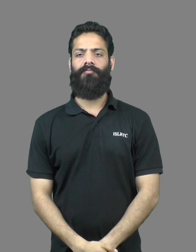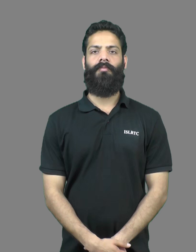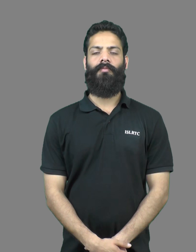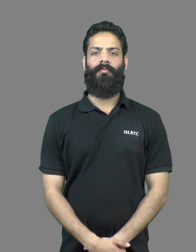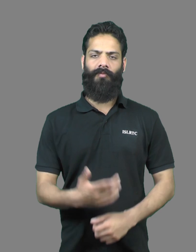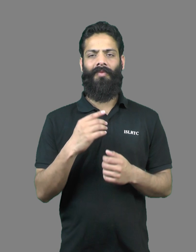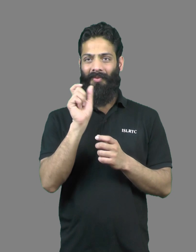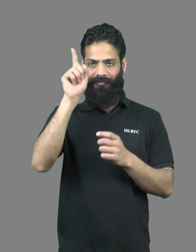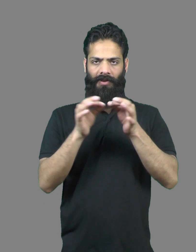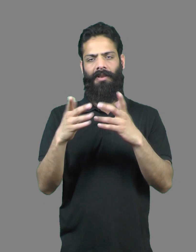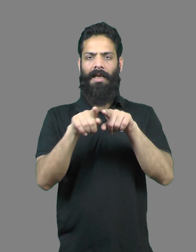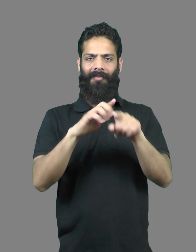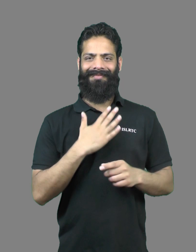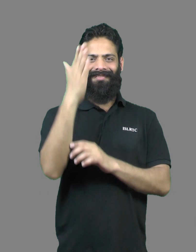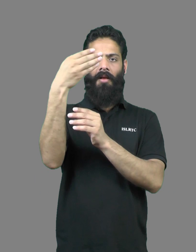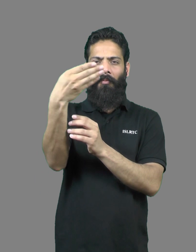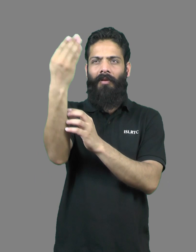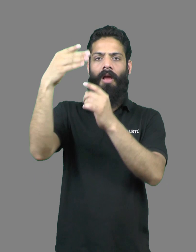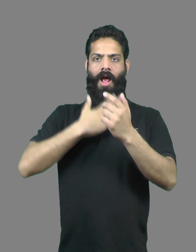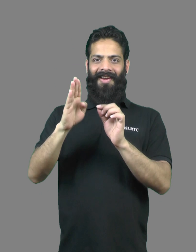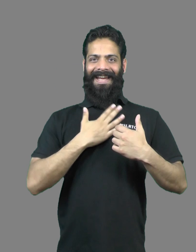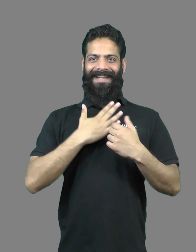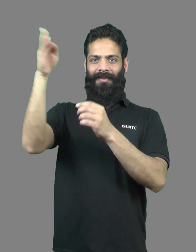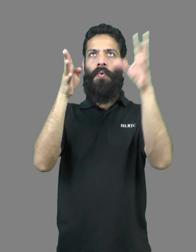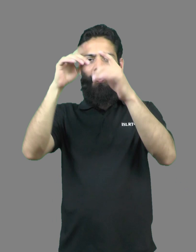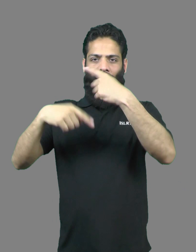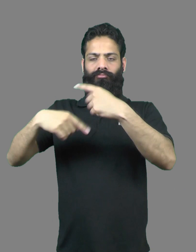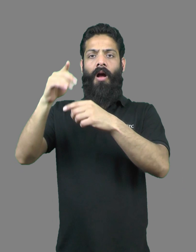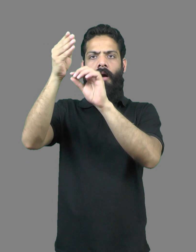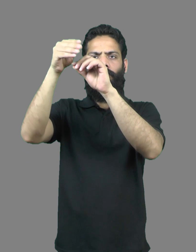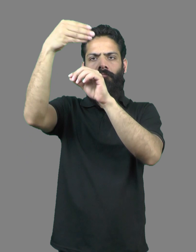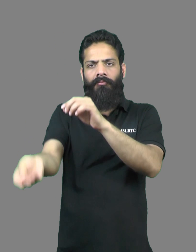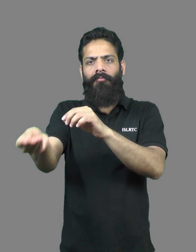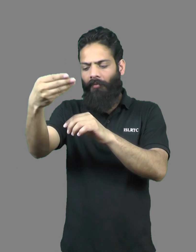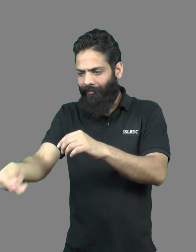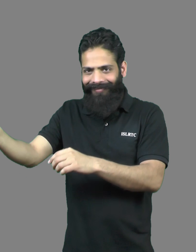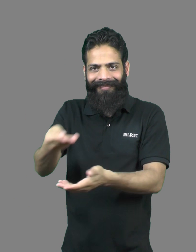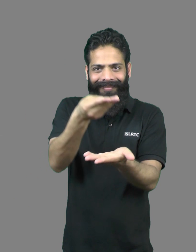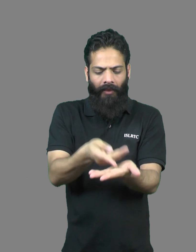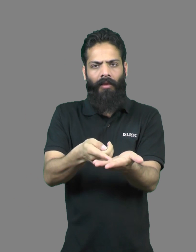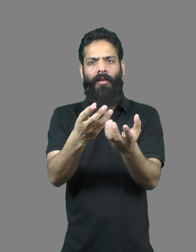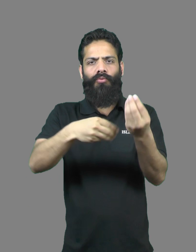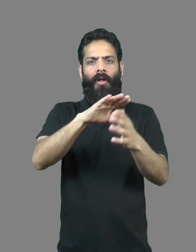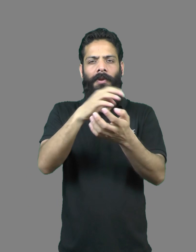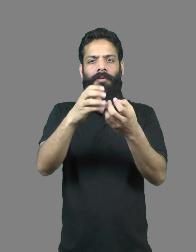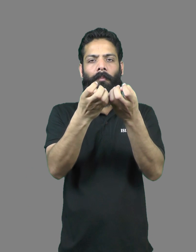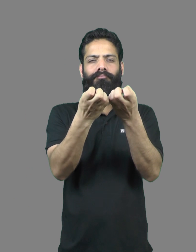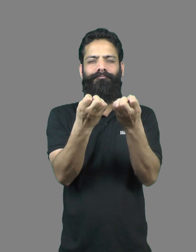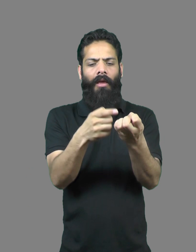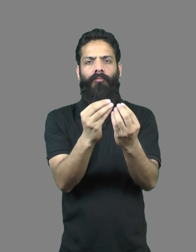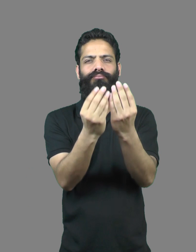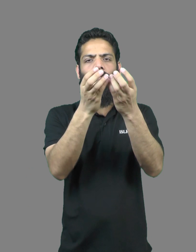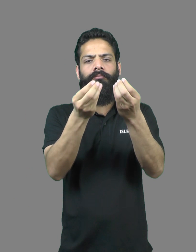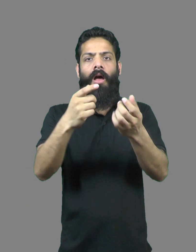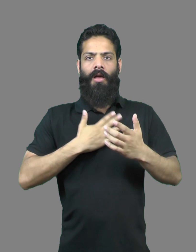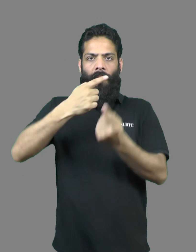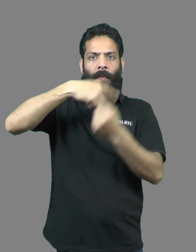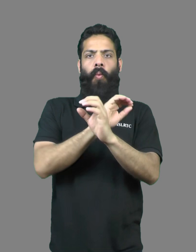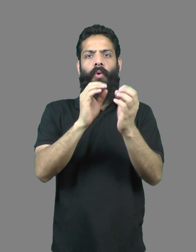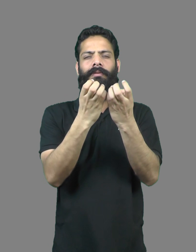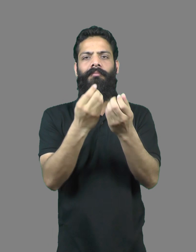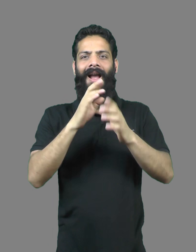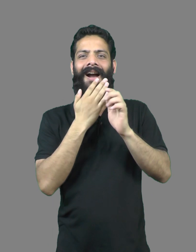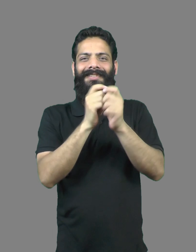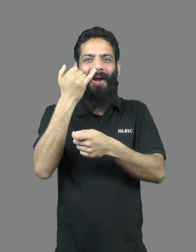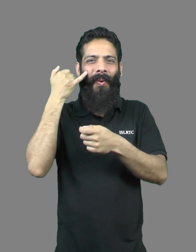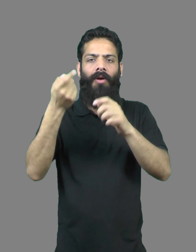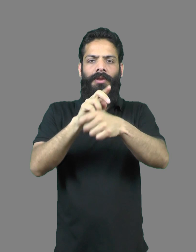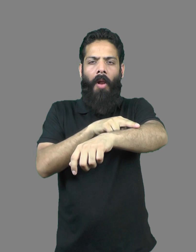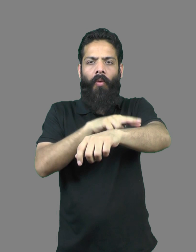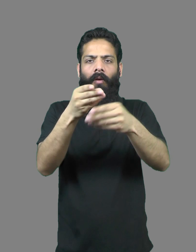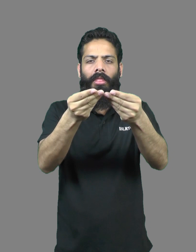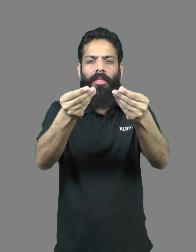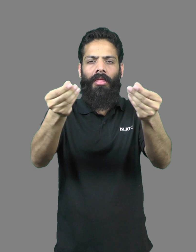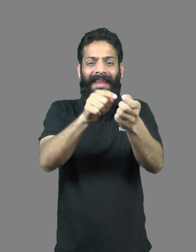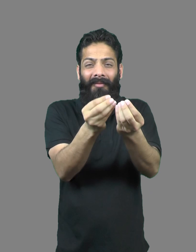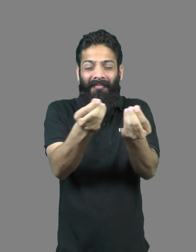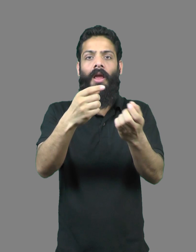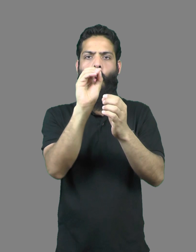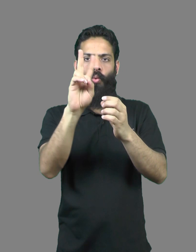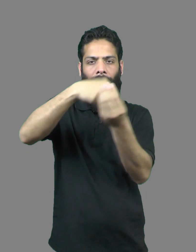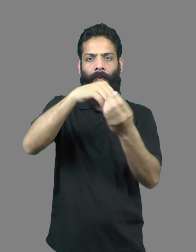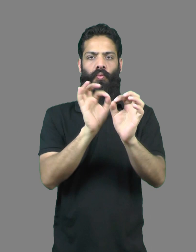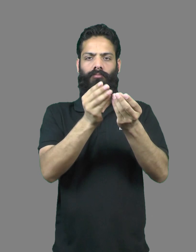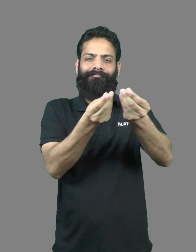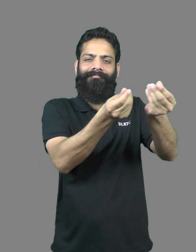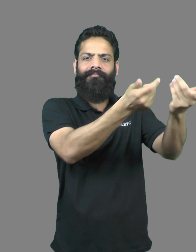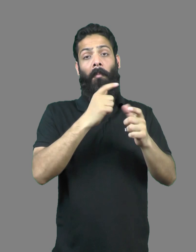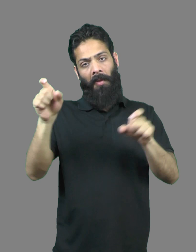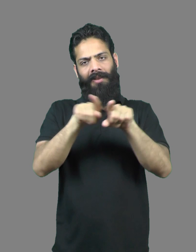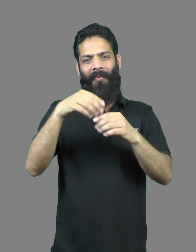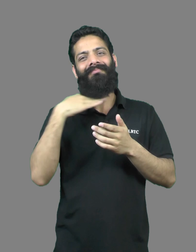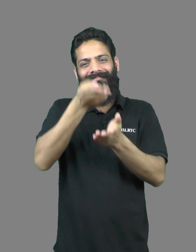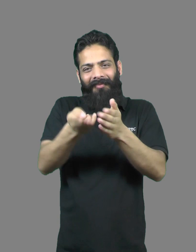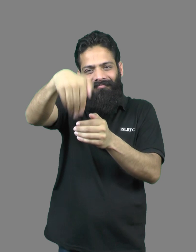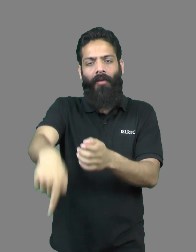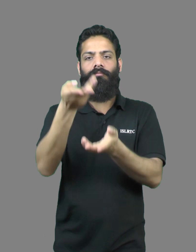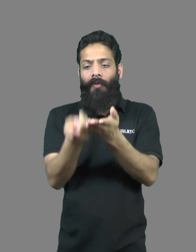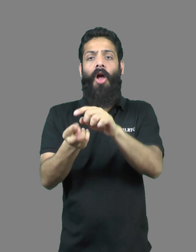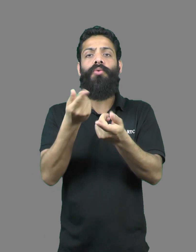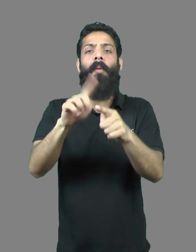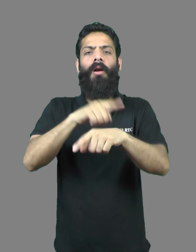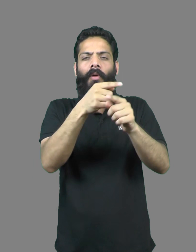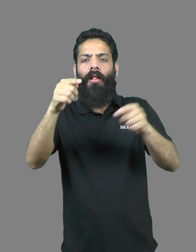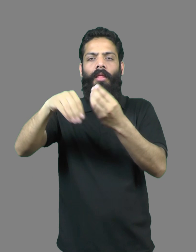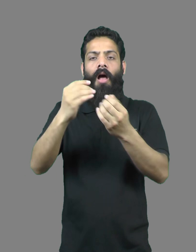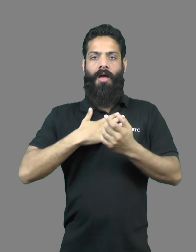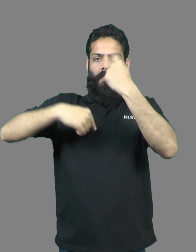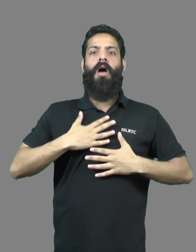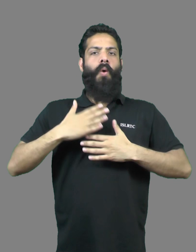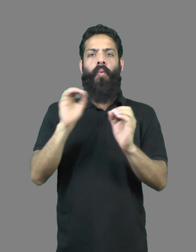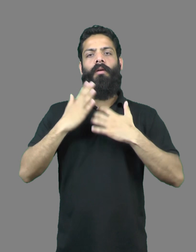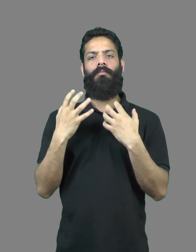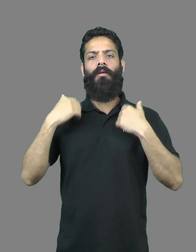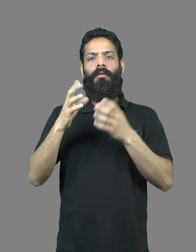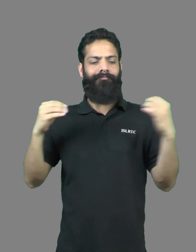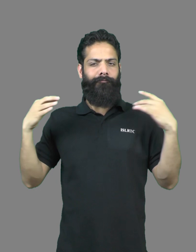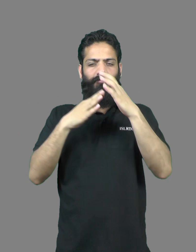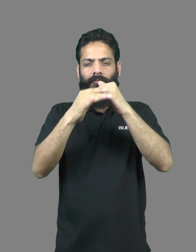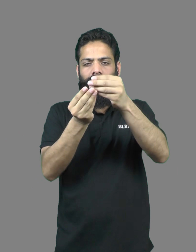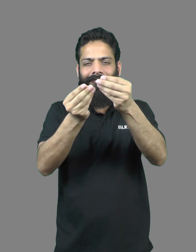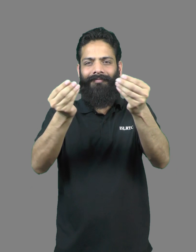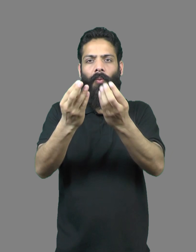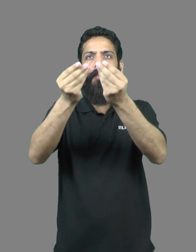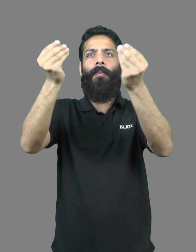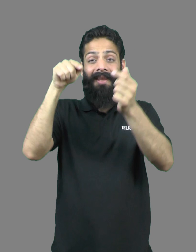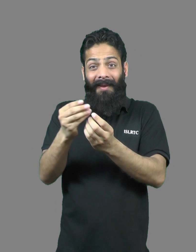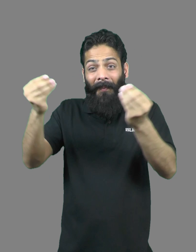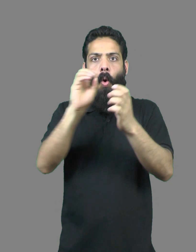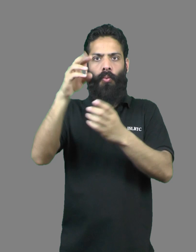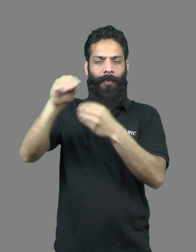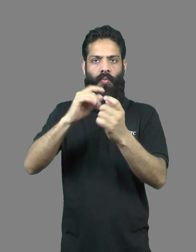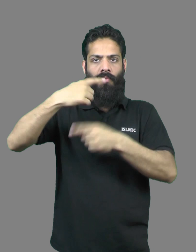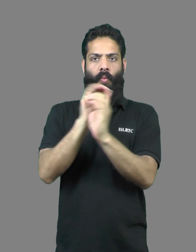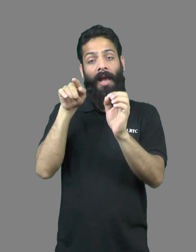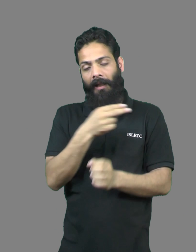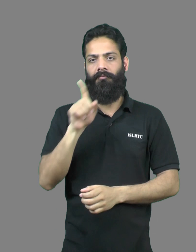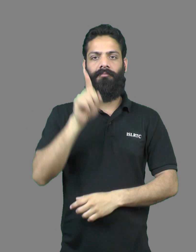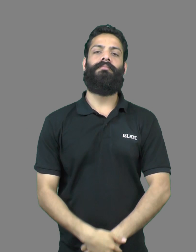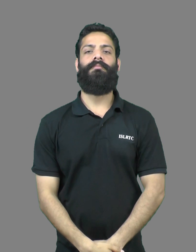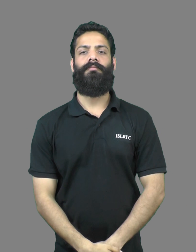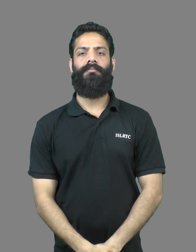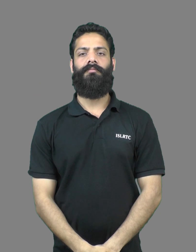Anaerobic